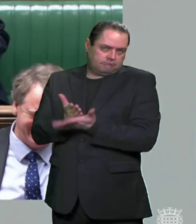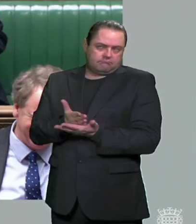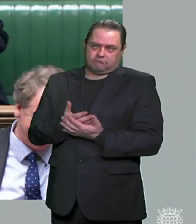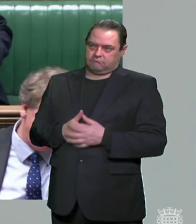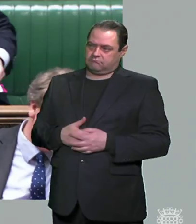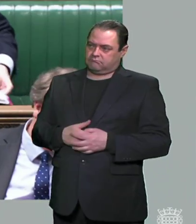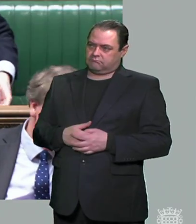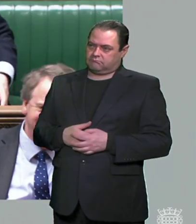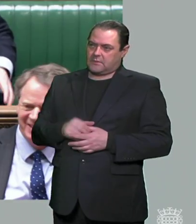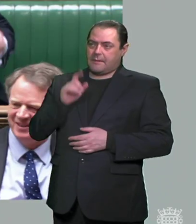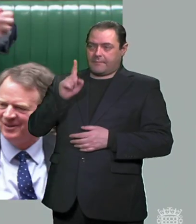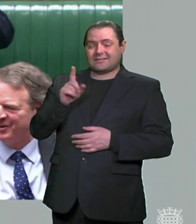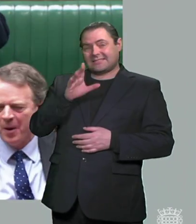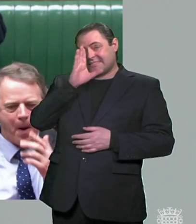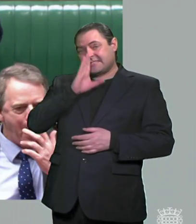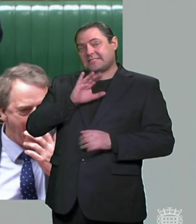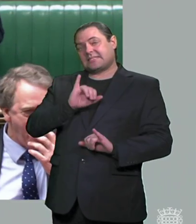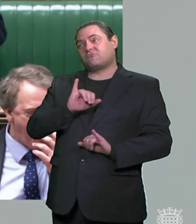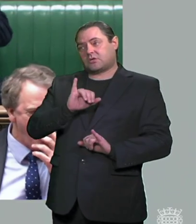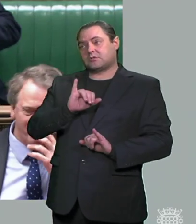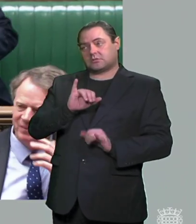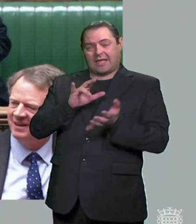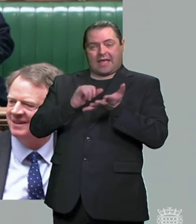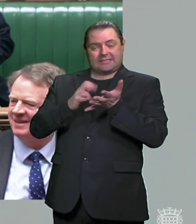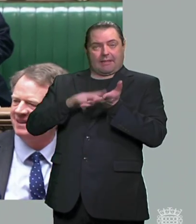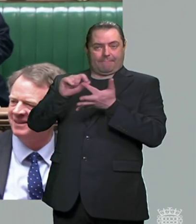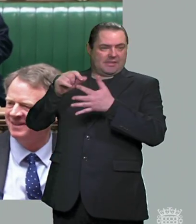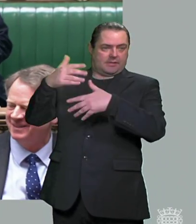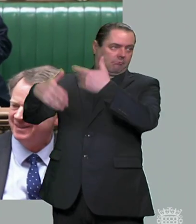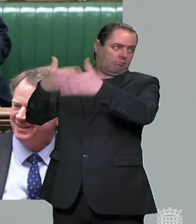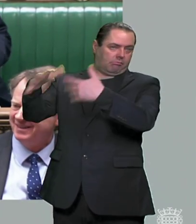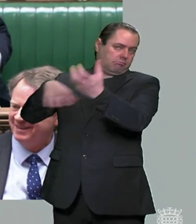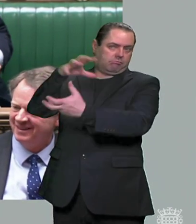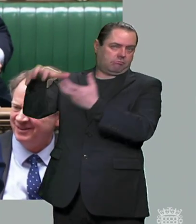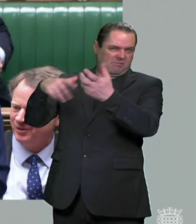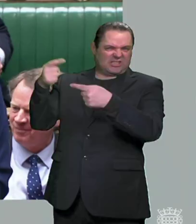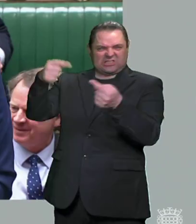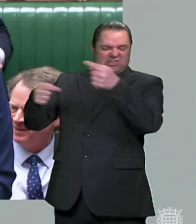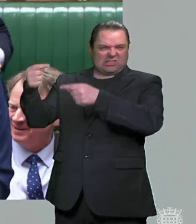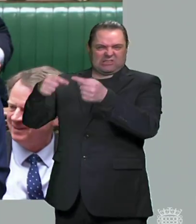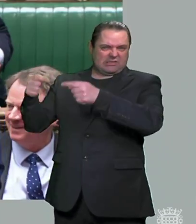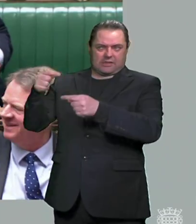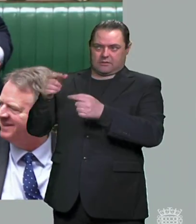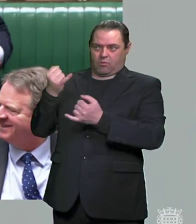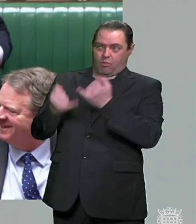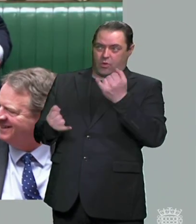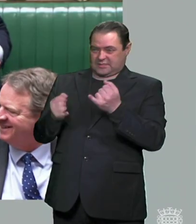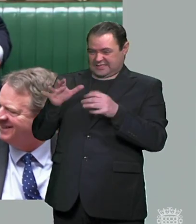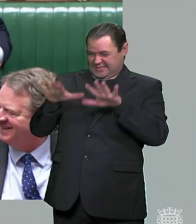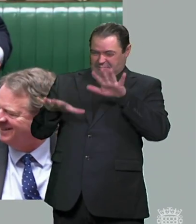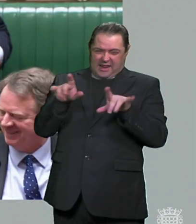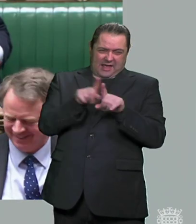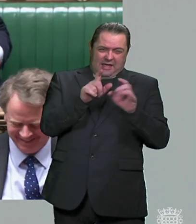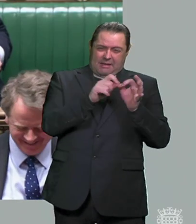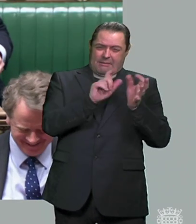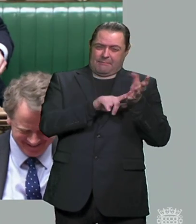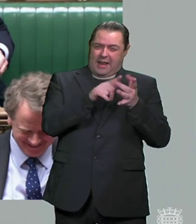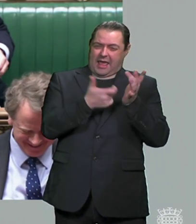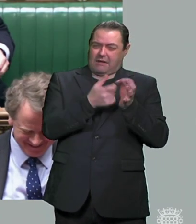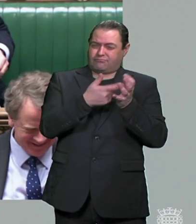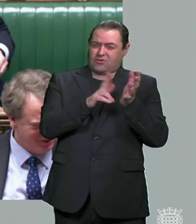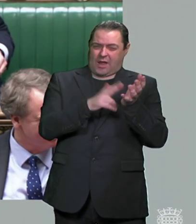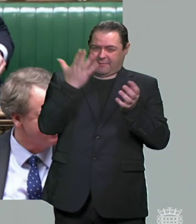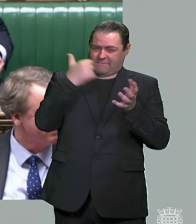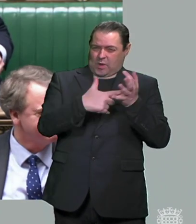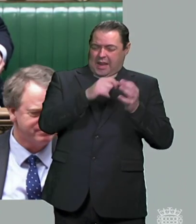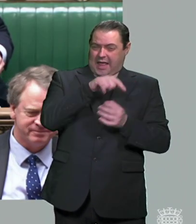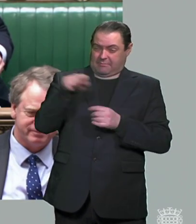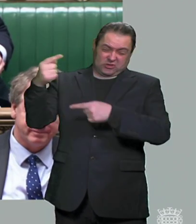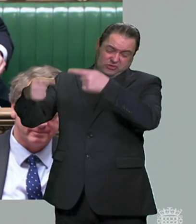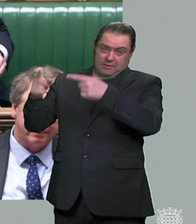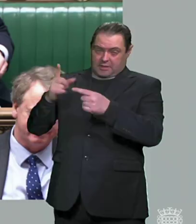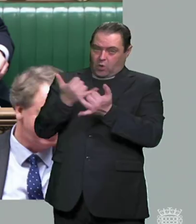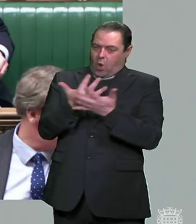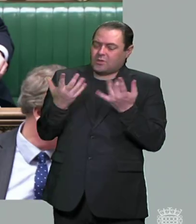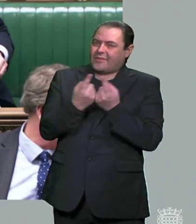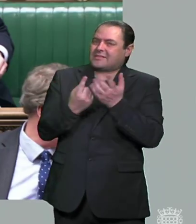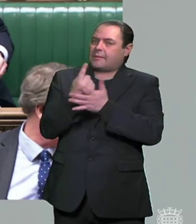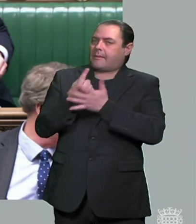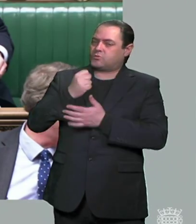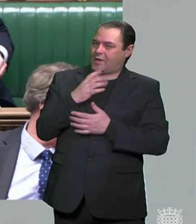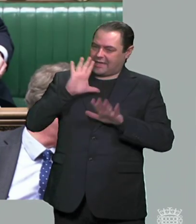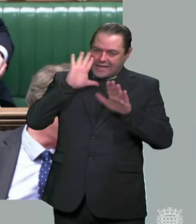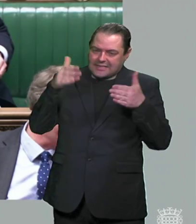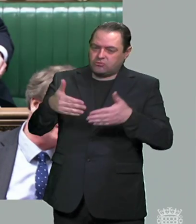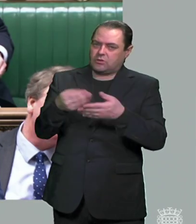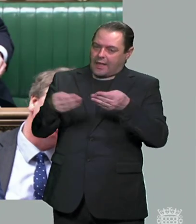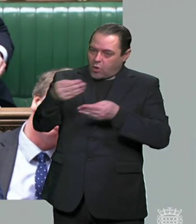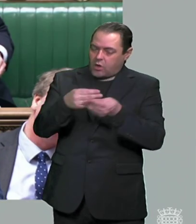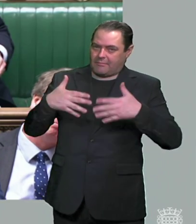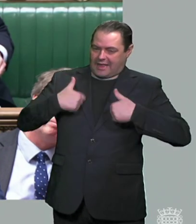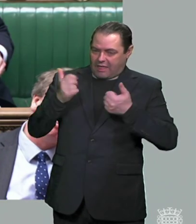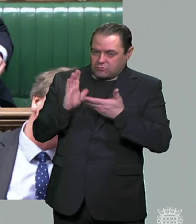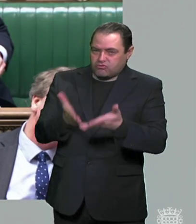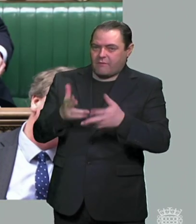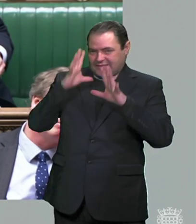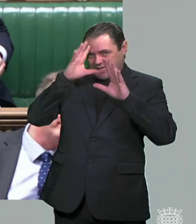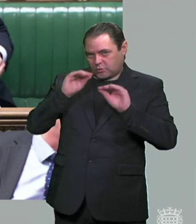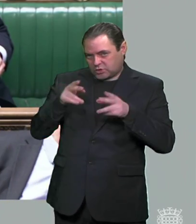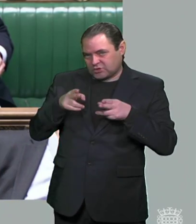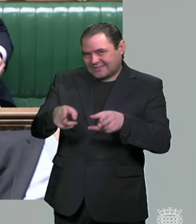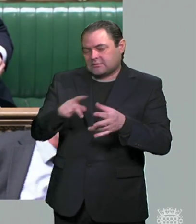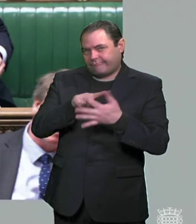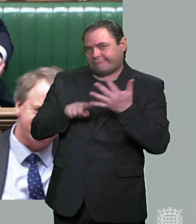However, there is a serious point here. While the SNP indulges in the most savage infighting since Labour’s Blair-Brown civil war, Scotland is crying out for attention to be given to things that really matter: the economy, the health service and the education system.